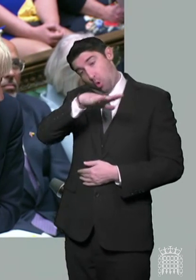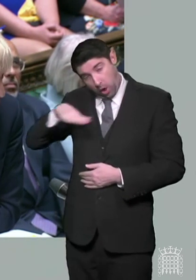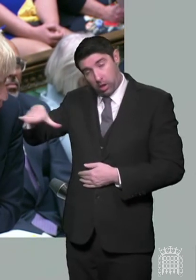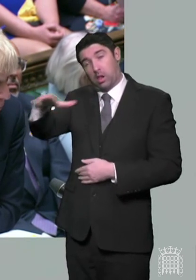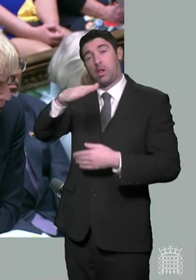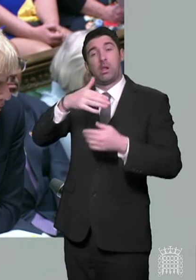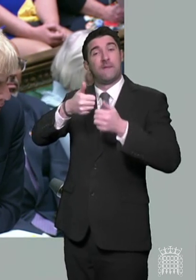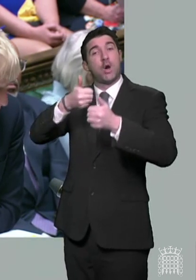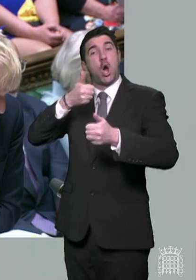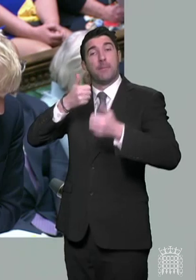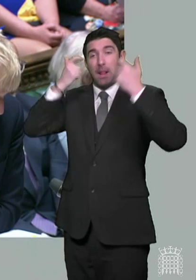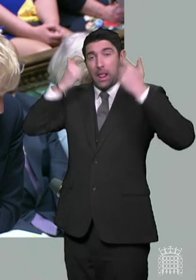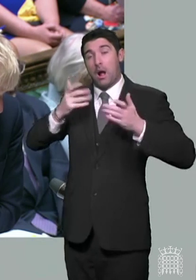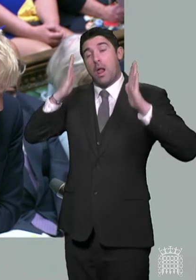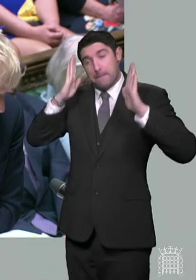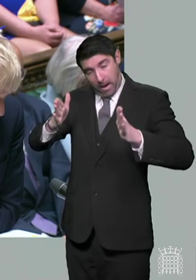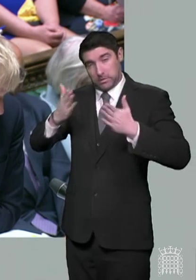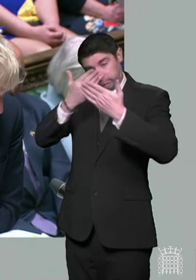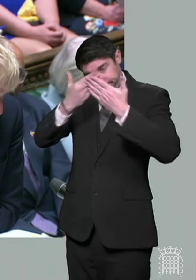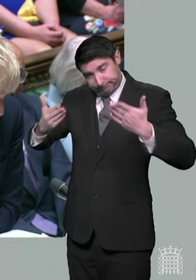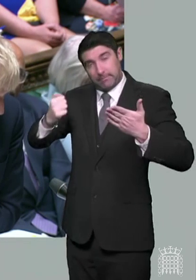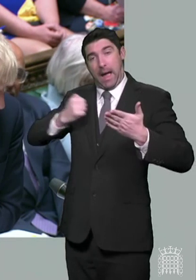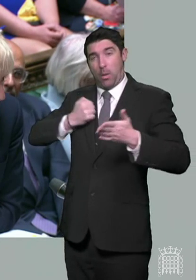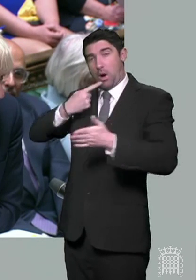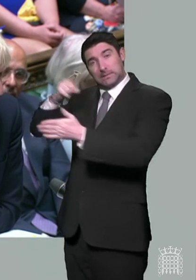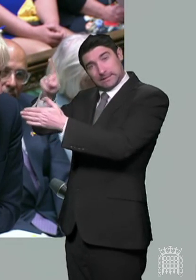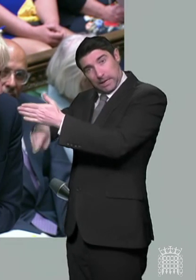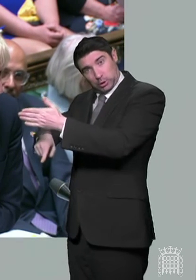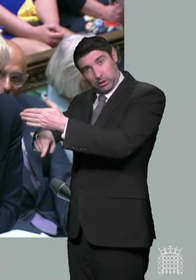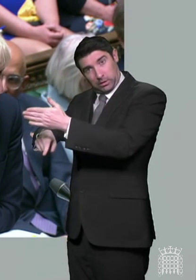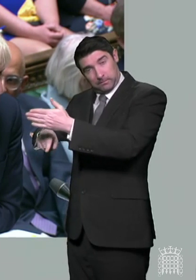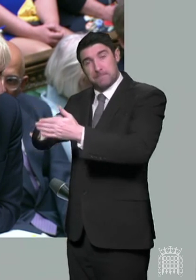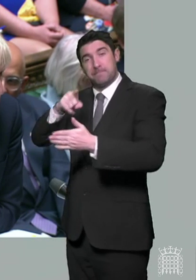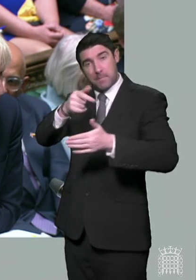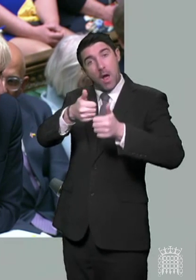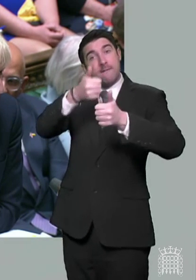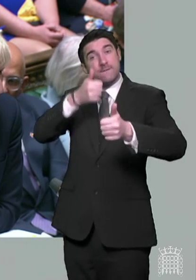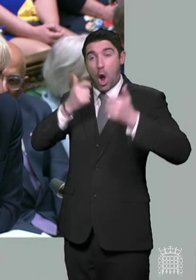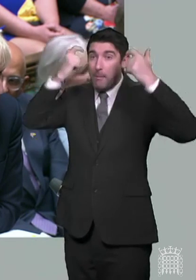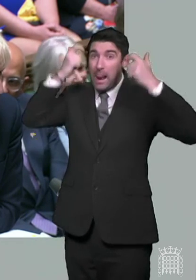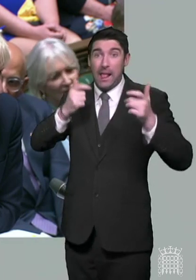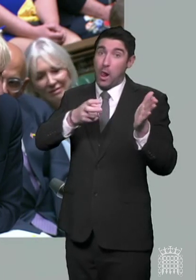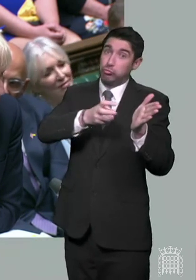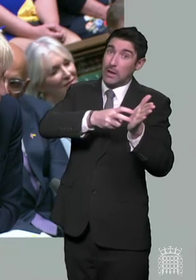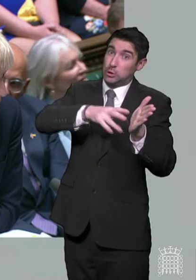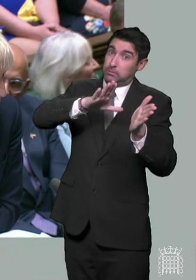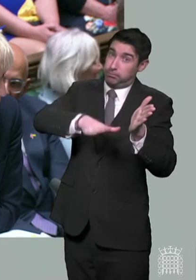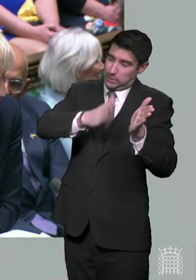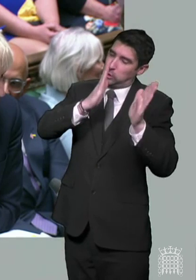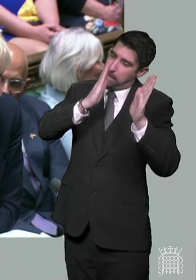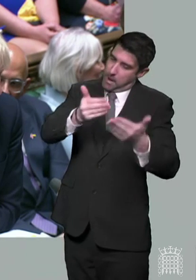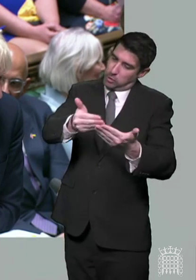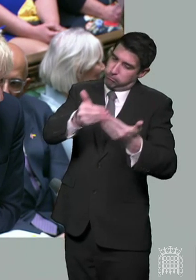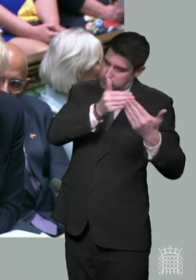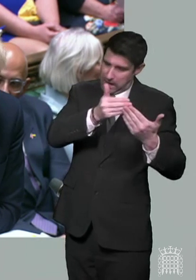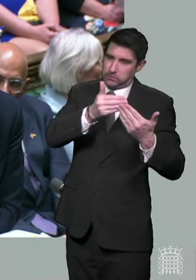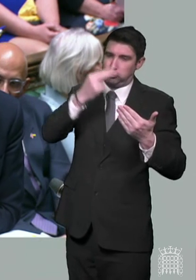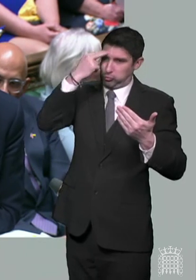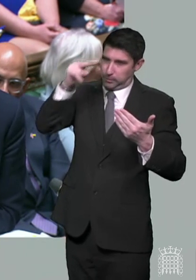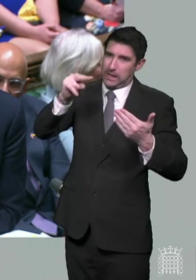They have responsibilities under that regime to safeguard the UK and to protect the reputation of the United Kingdom legal services industry.